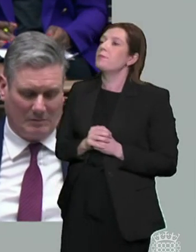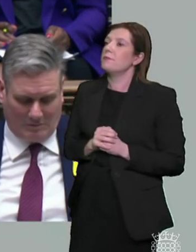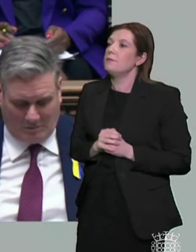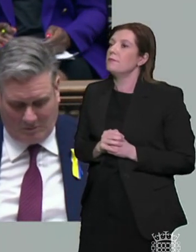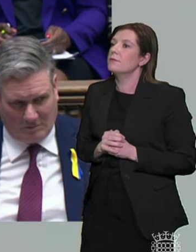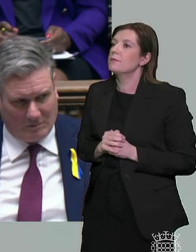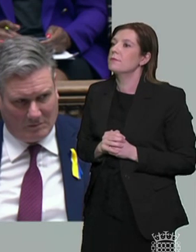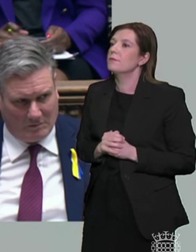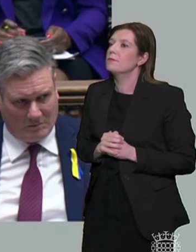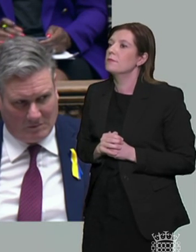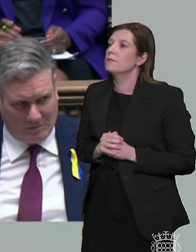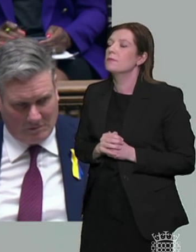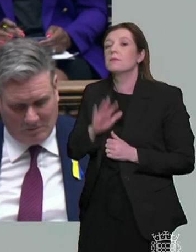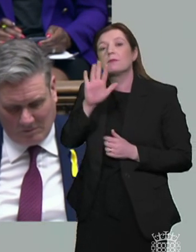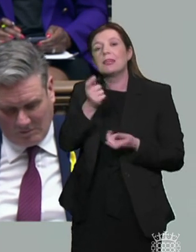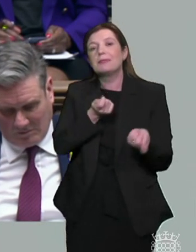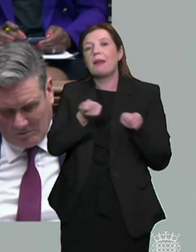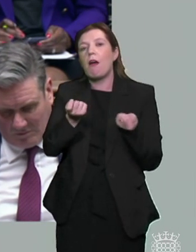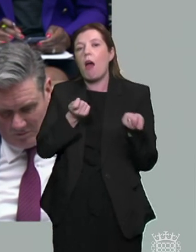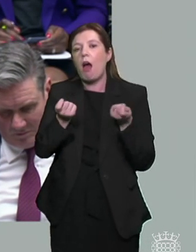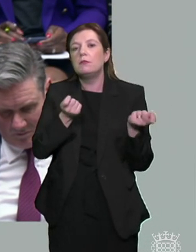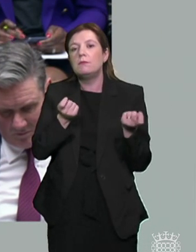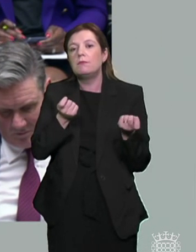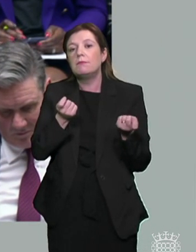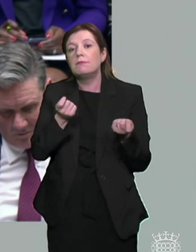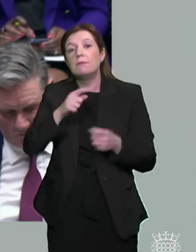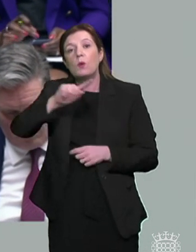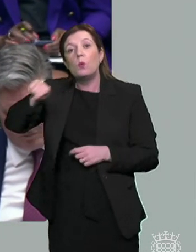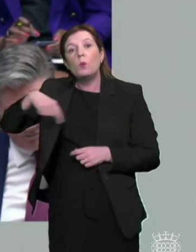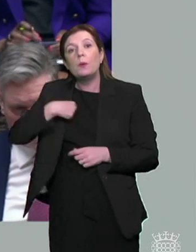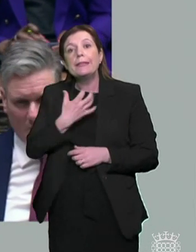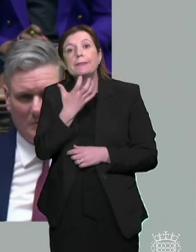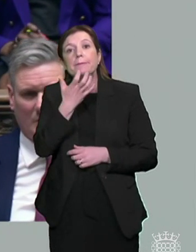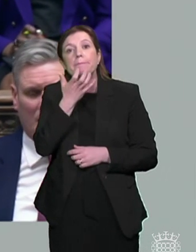The truth is that people can no longer afford the Conservatives.